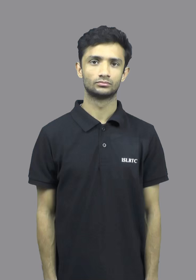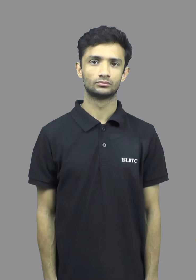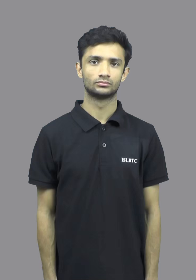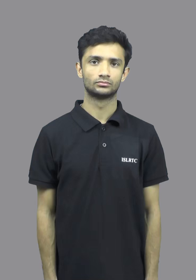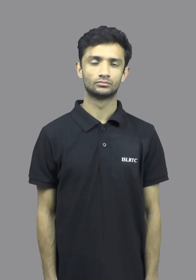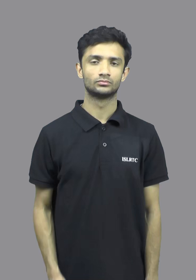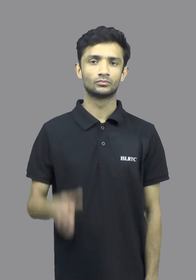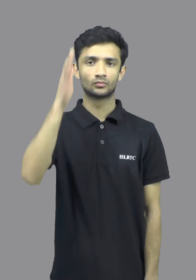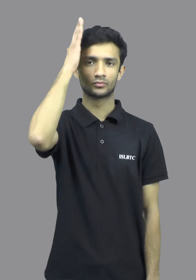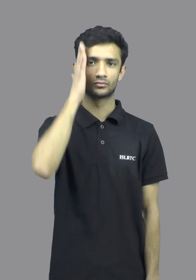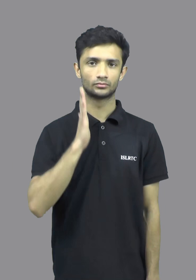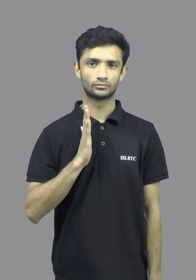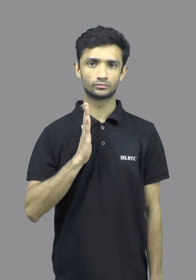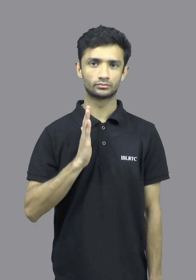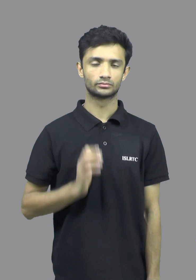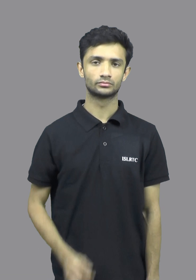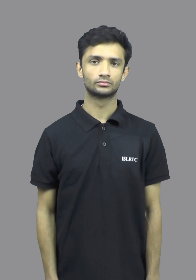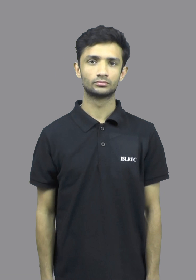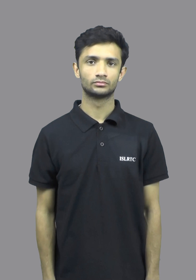Libya